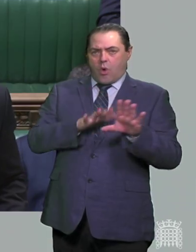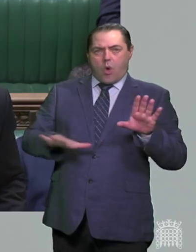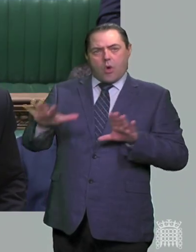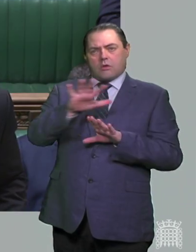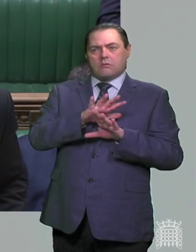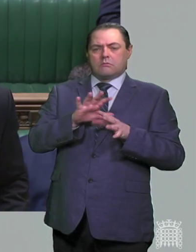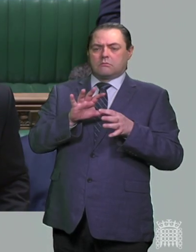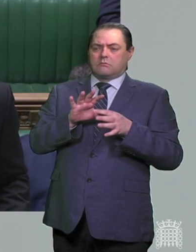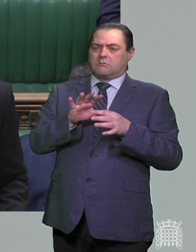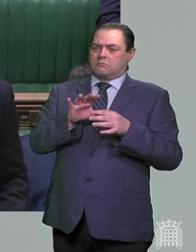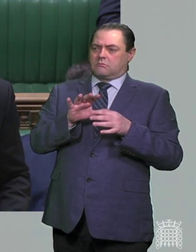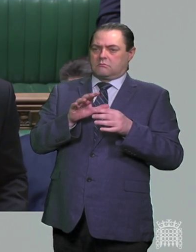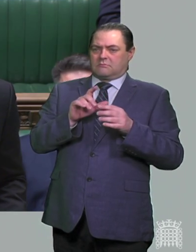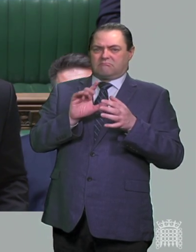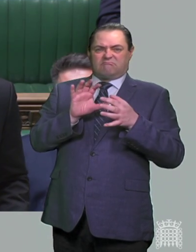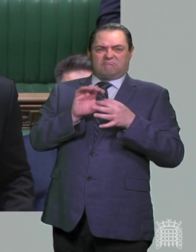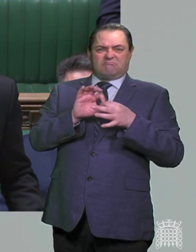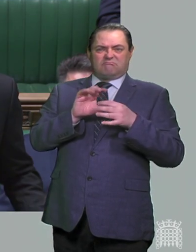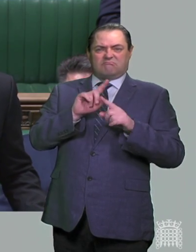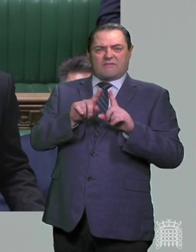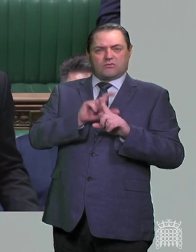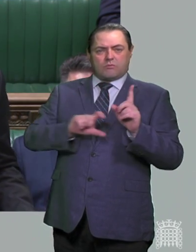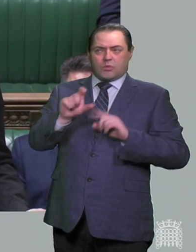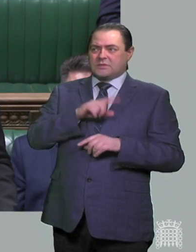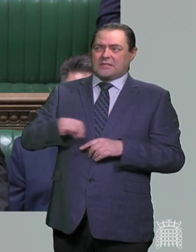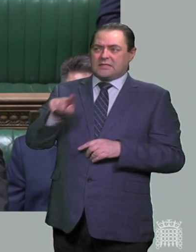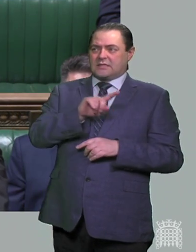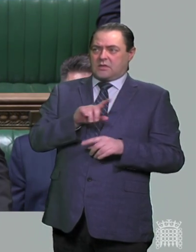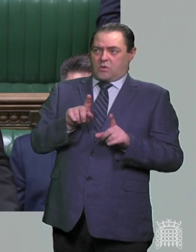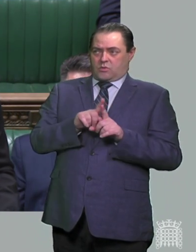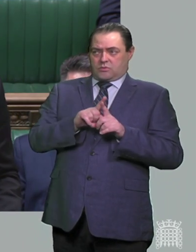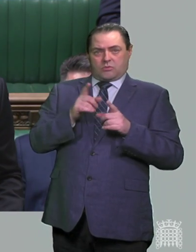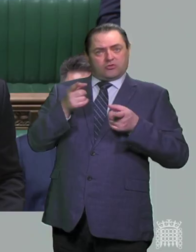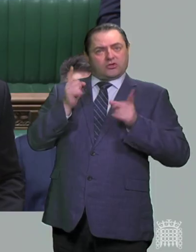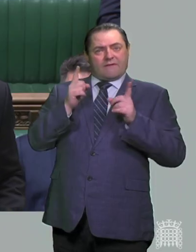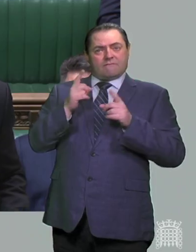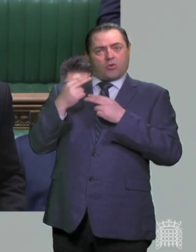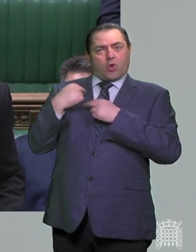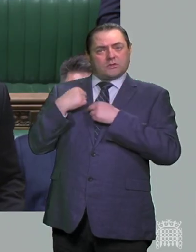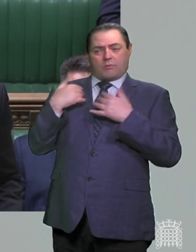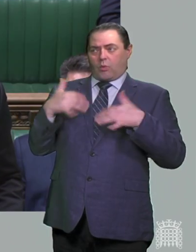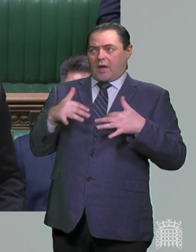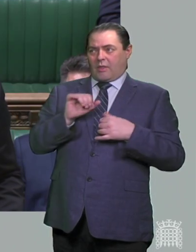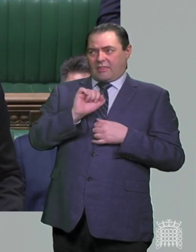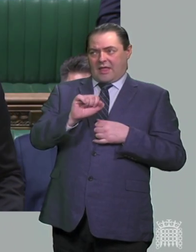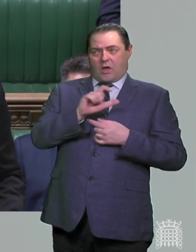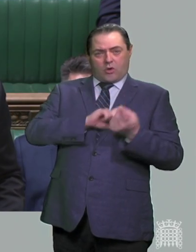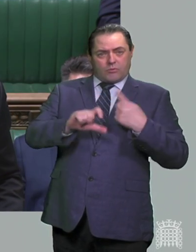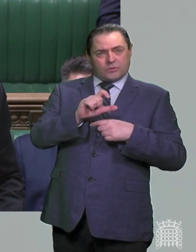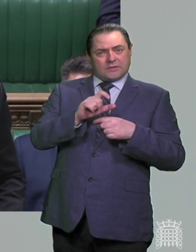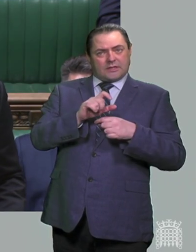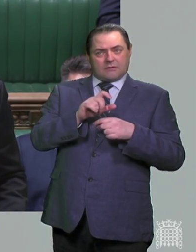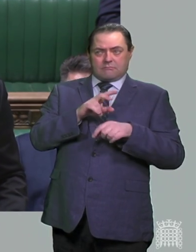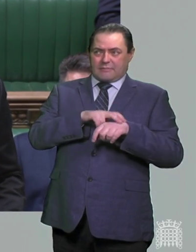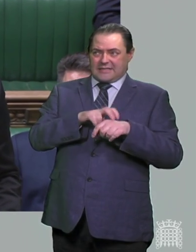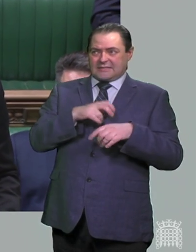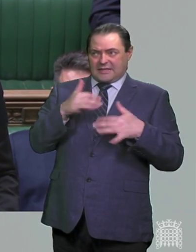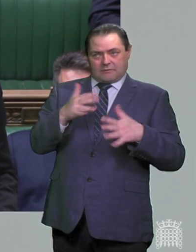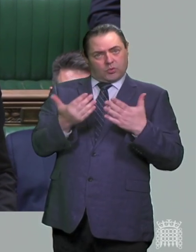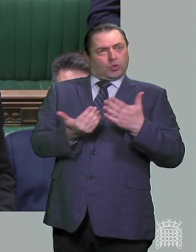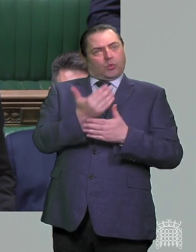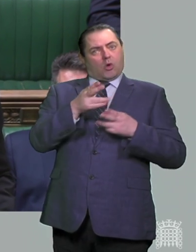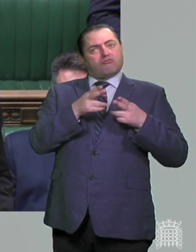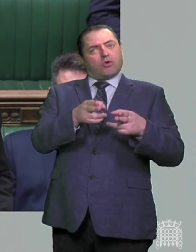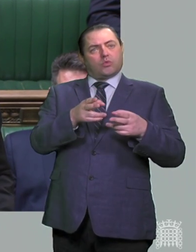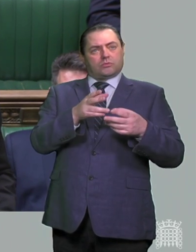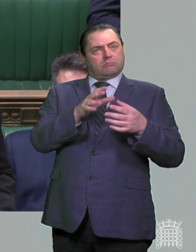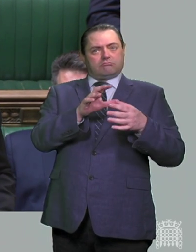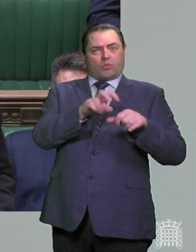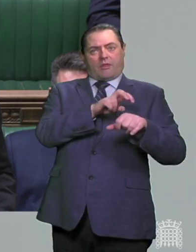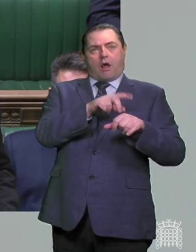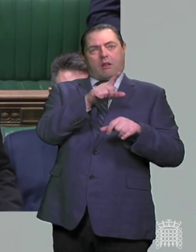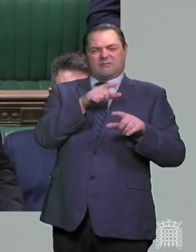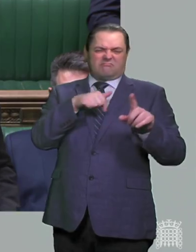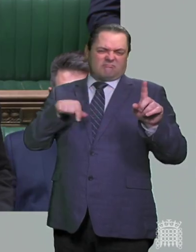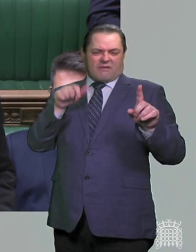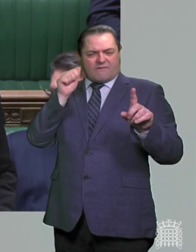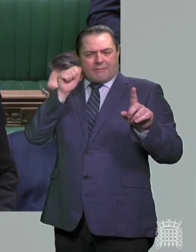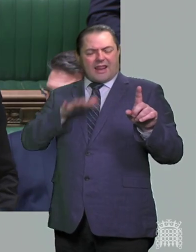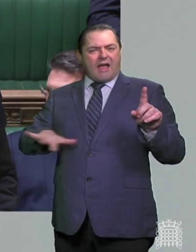He has brought in community policing, of which most of us will be cognisant in our own areas but which is almost new in Northern Ireland.